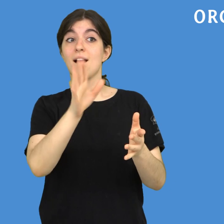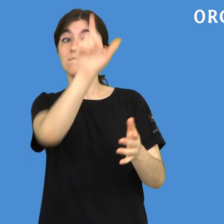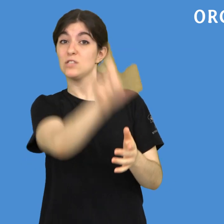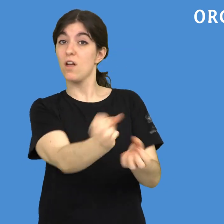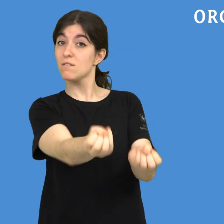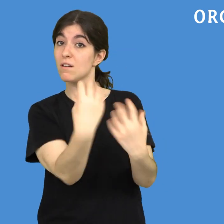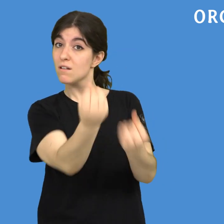persona